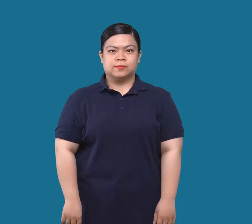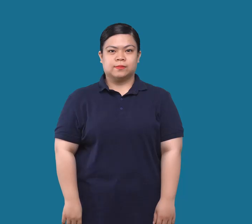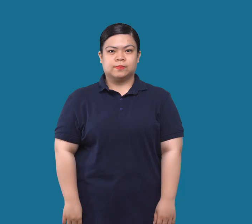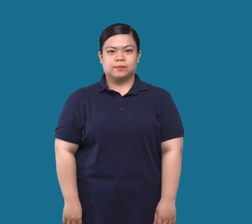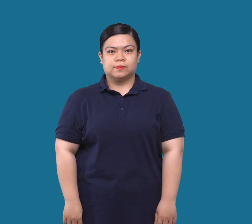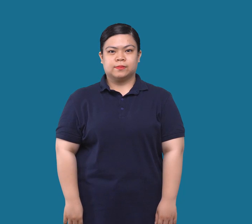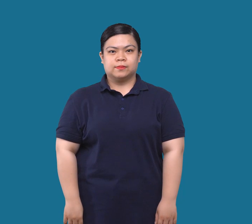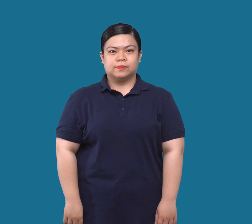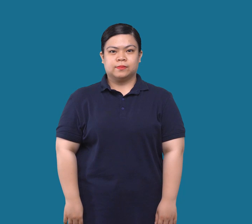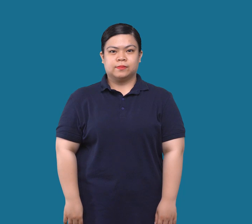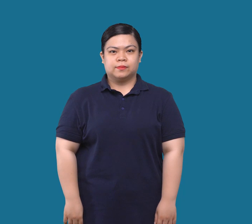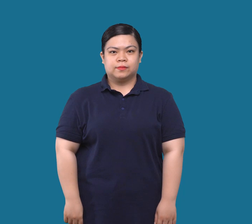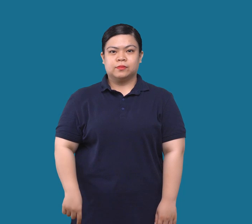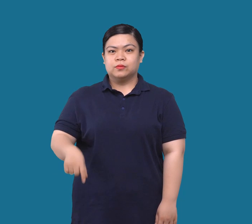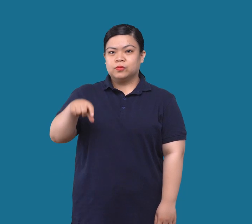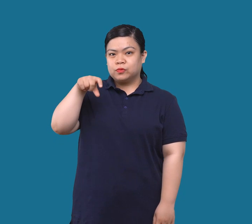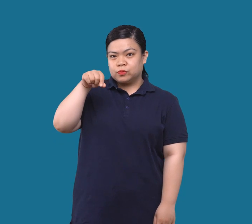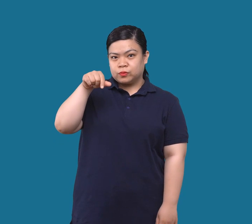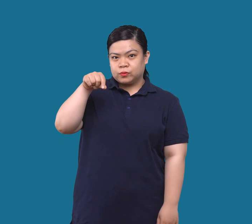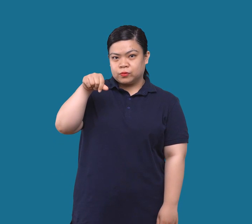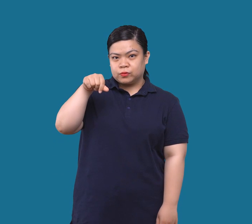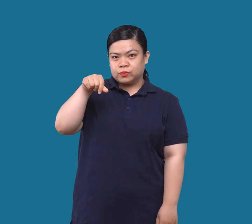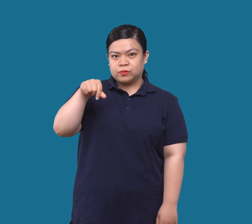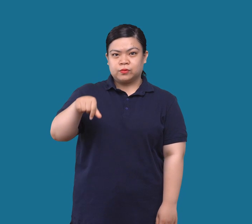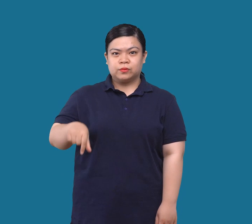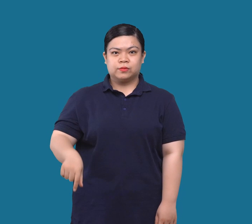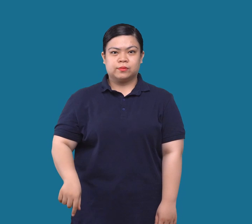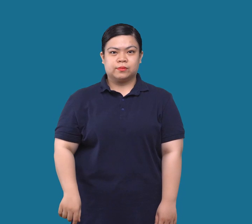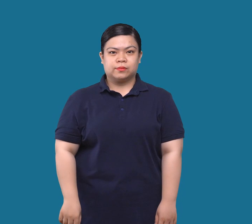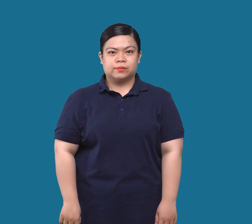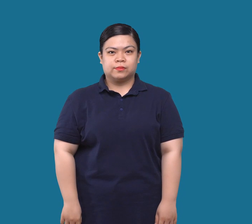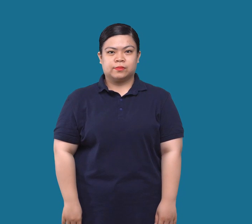quả quất